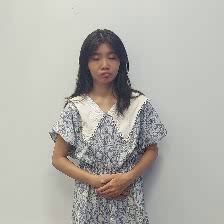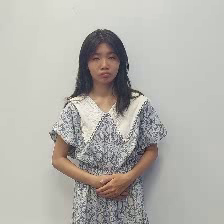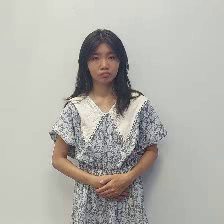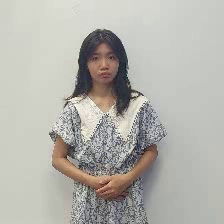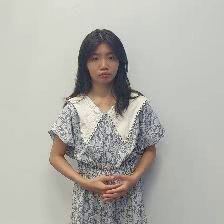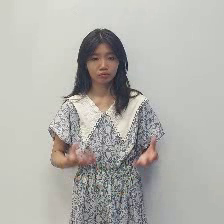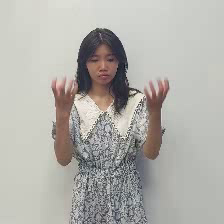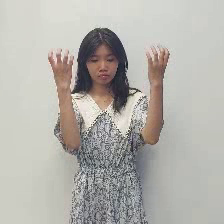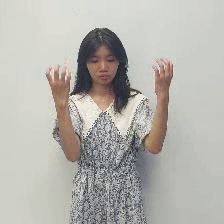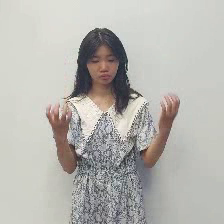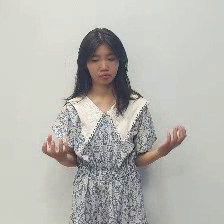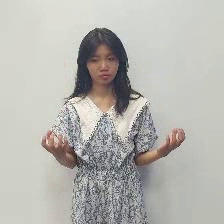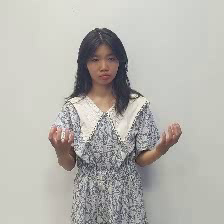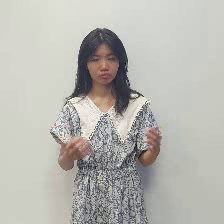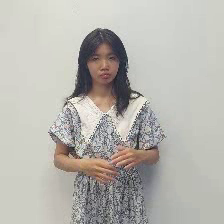Nặng